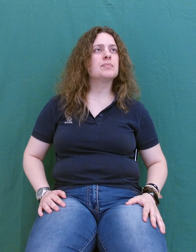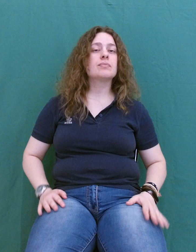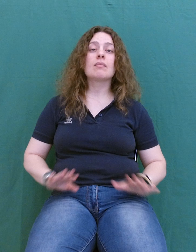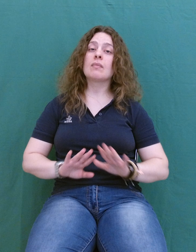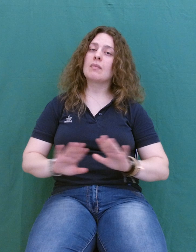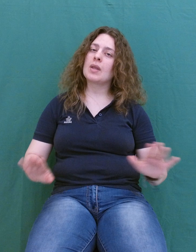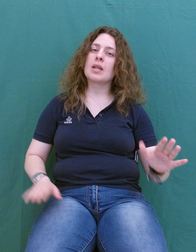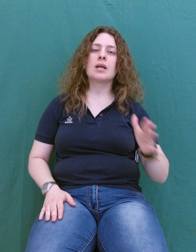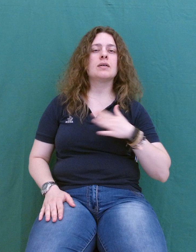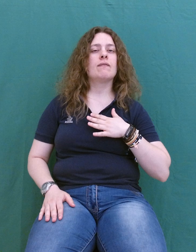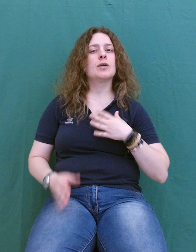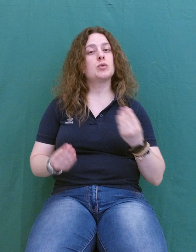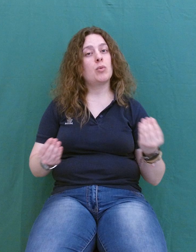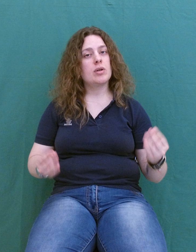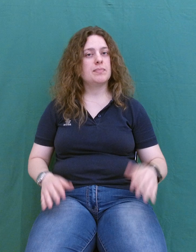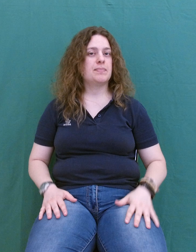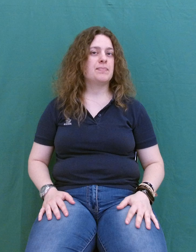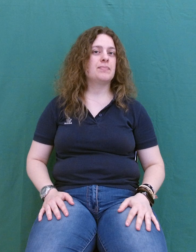ΕΝΤΑΞΕΙ ΕΥΧΑΡΙΣΤΩ ΠΟΛΥ